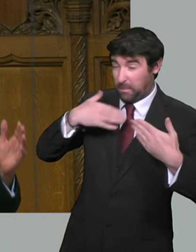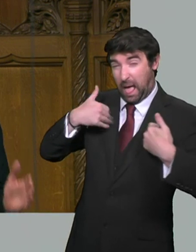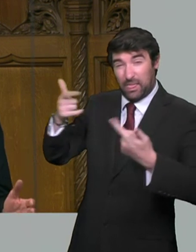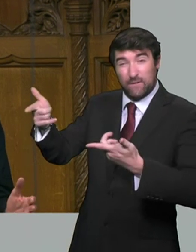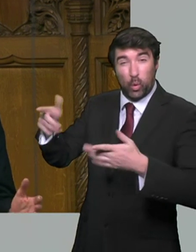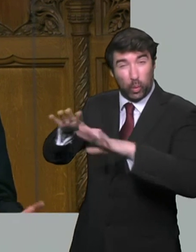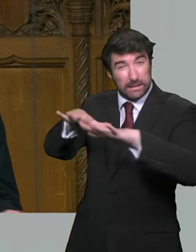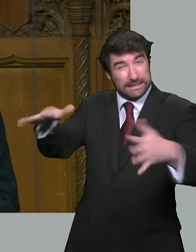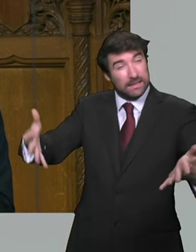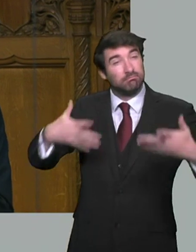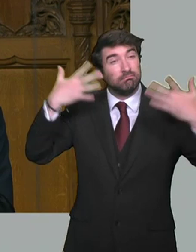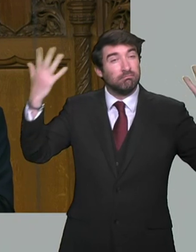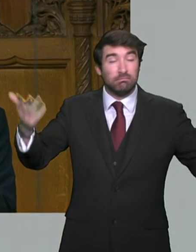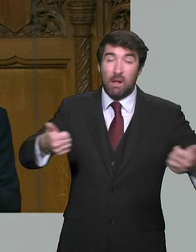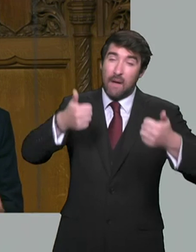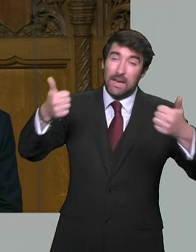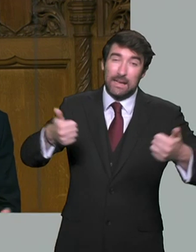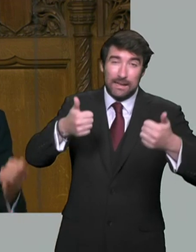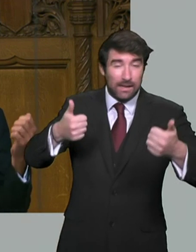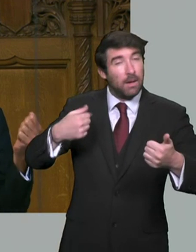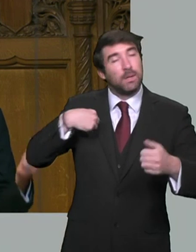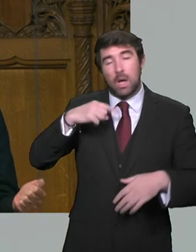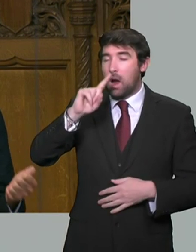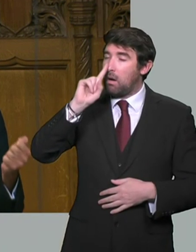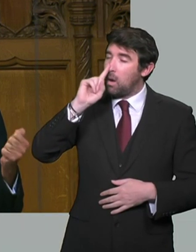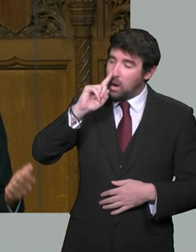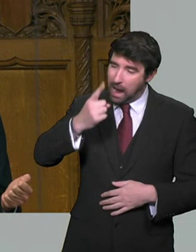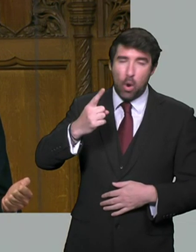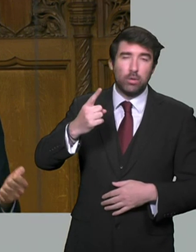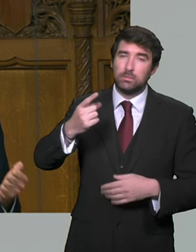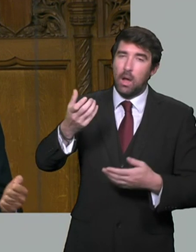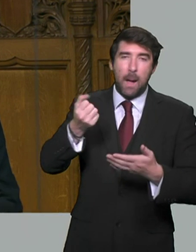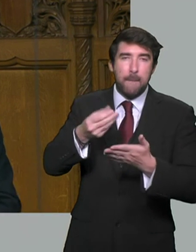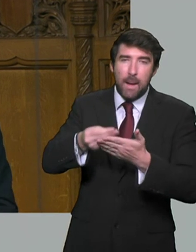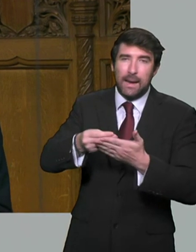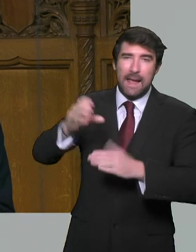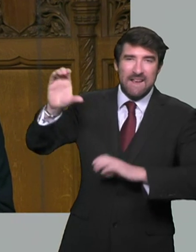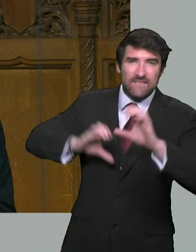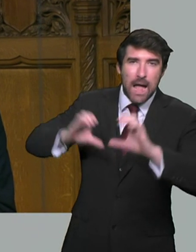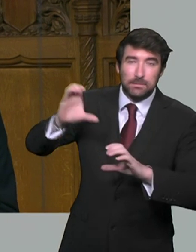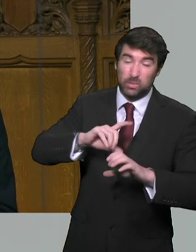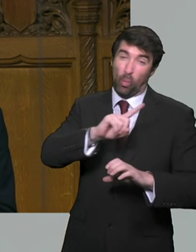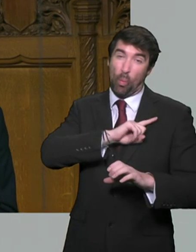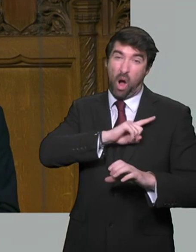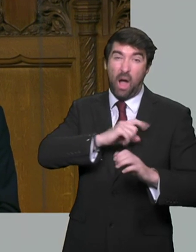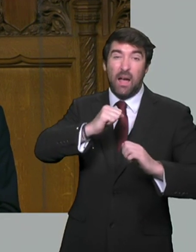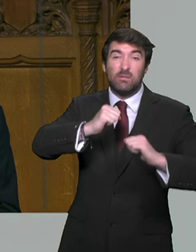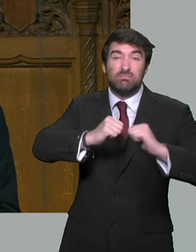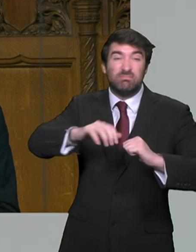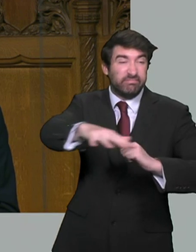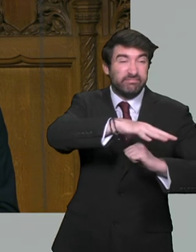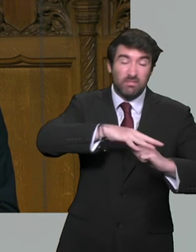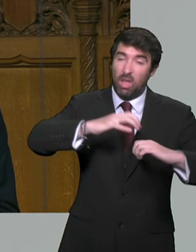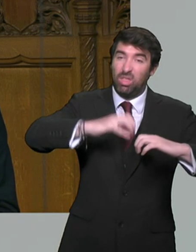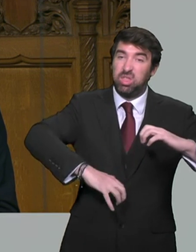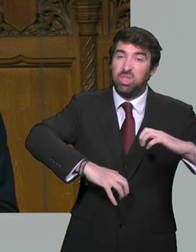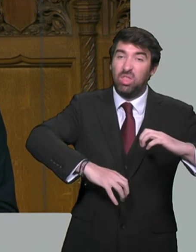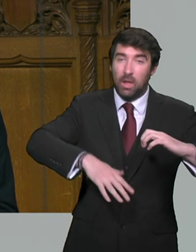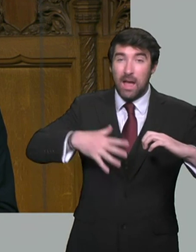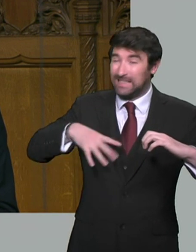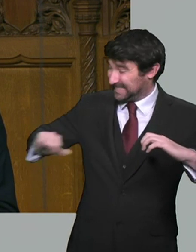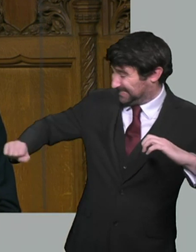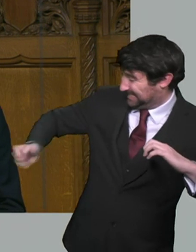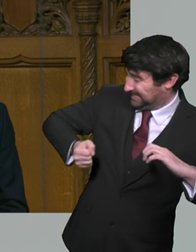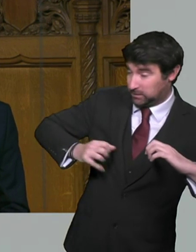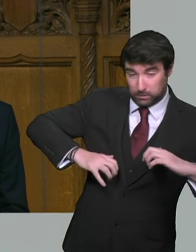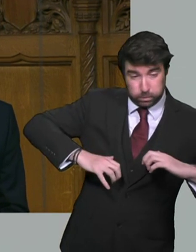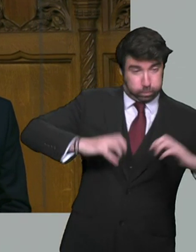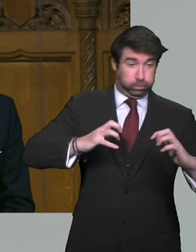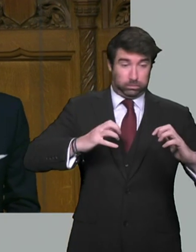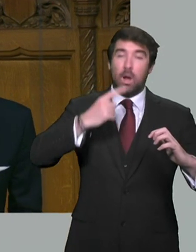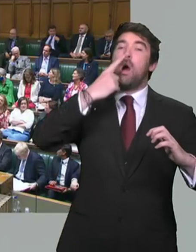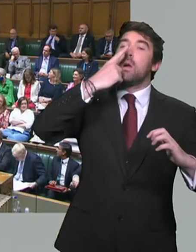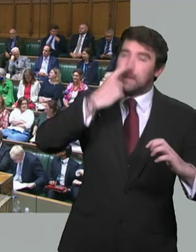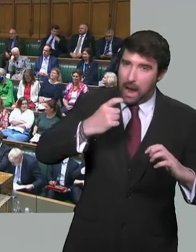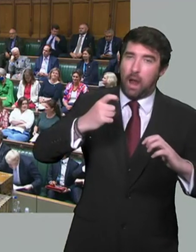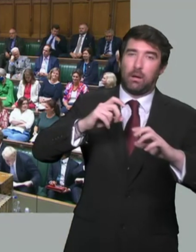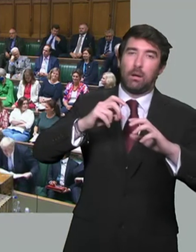Until we improve it, we cannot attract the investment, jobs and prosperity that we so desperately need, in an ancient seaside resort that needs a bit of love, attention and Government money.